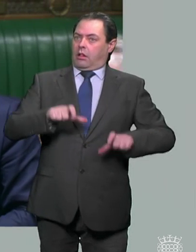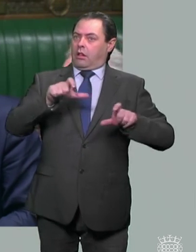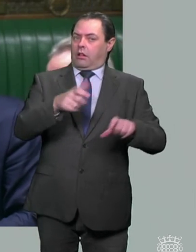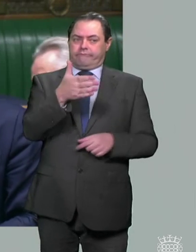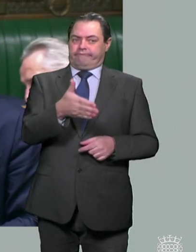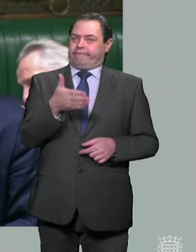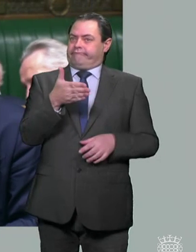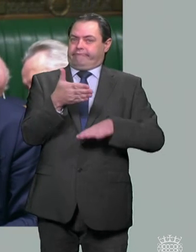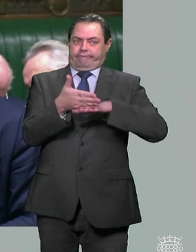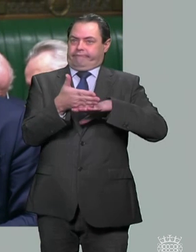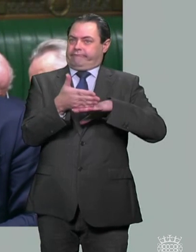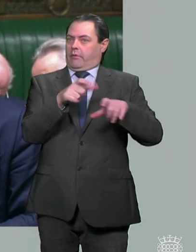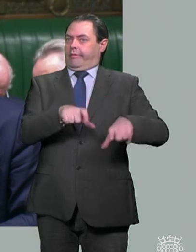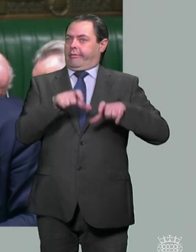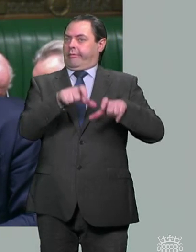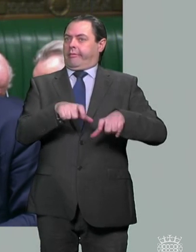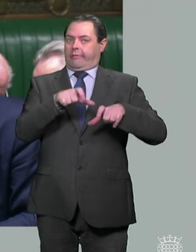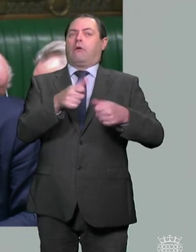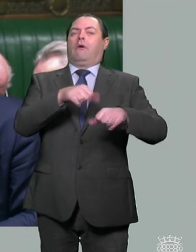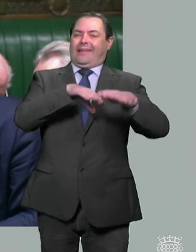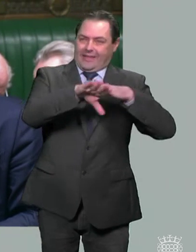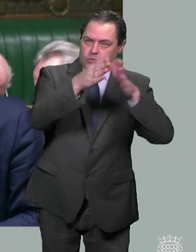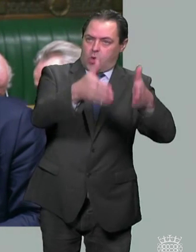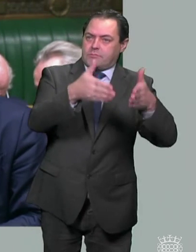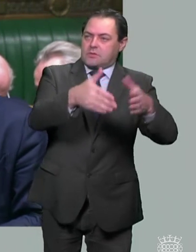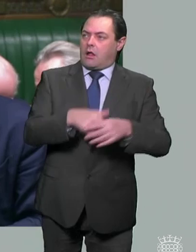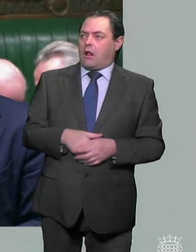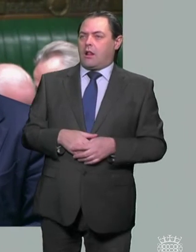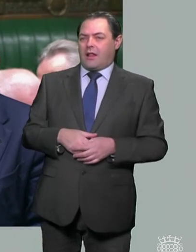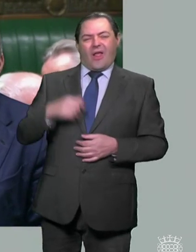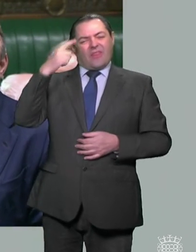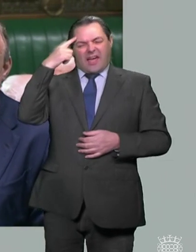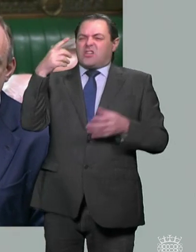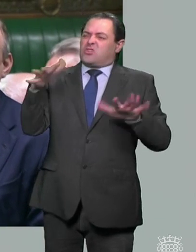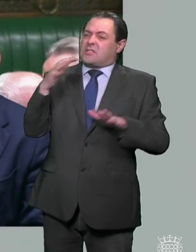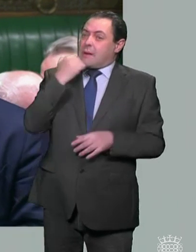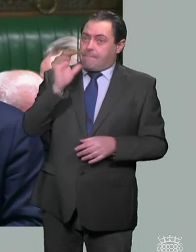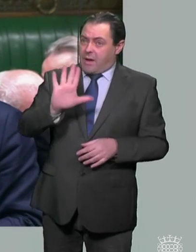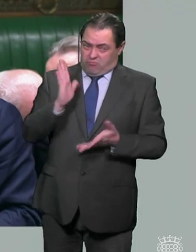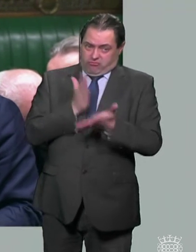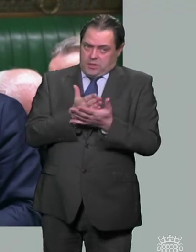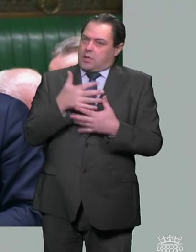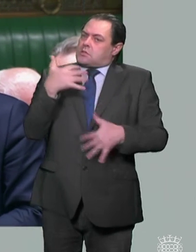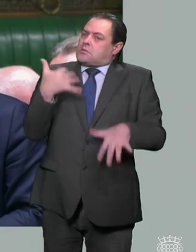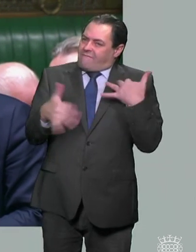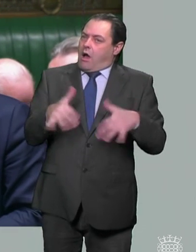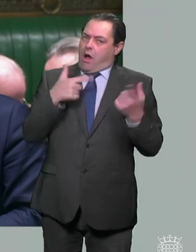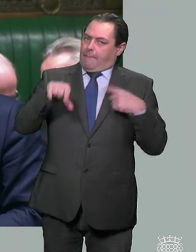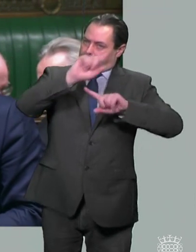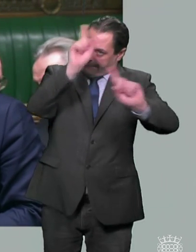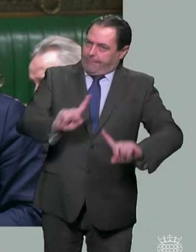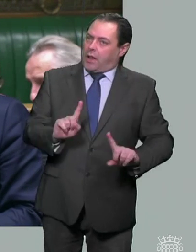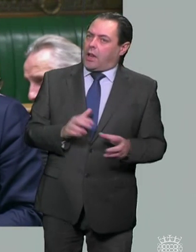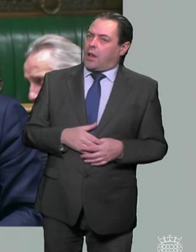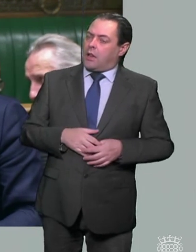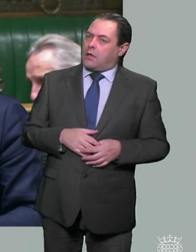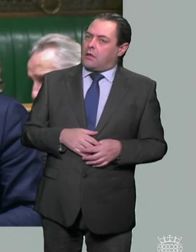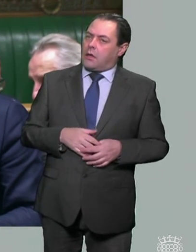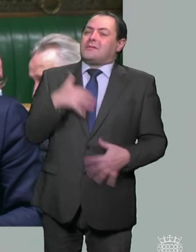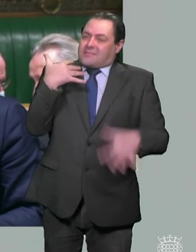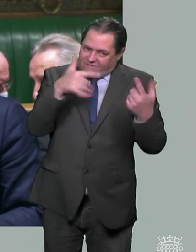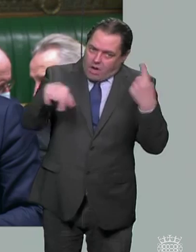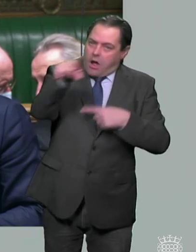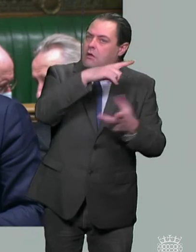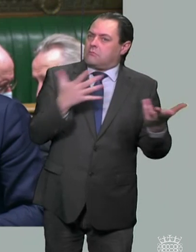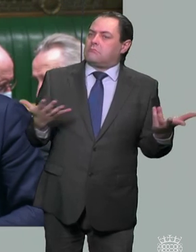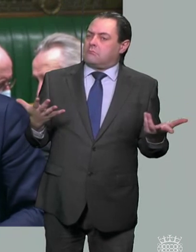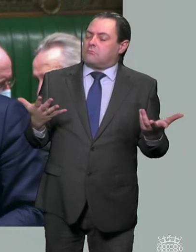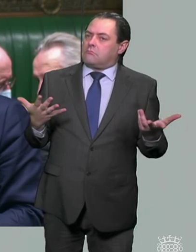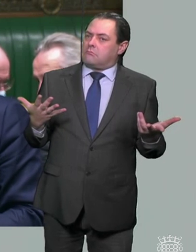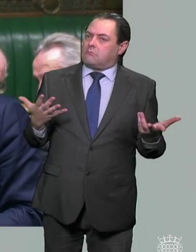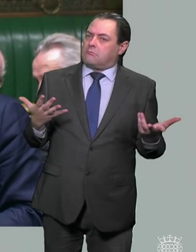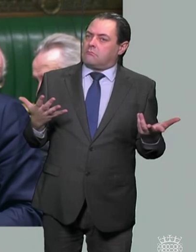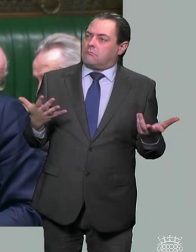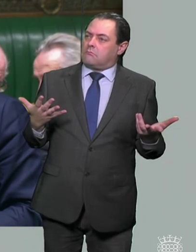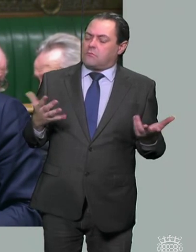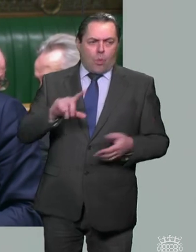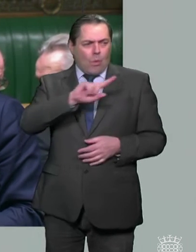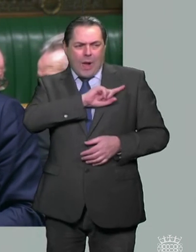Waiting times are not statistics; they are about people—people often in great pain and in danger—so why are this Government closing ambulance stations in parts of our country?